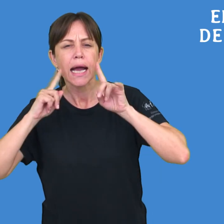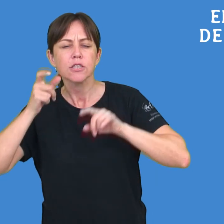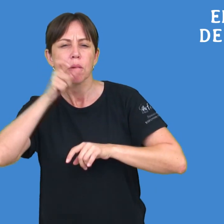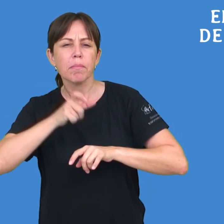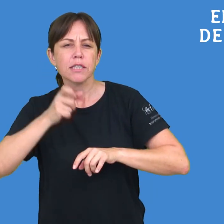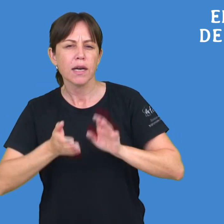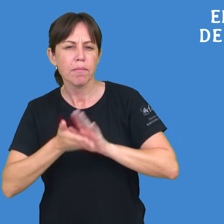persona